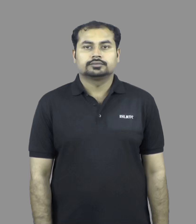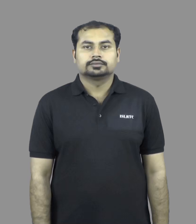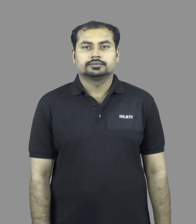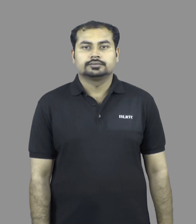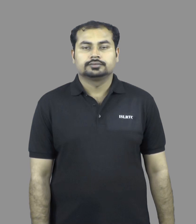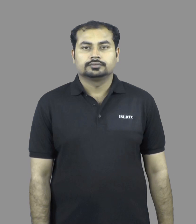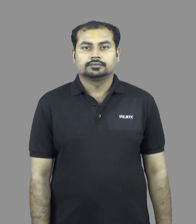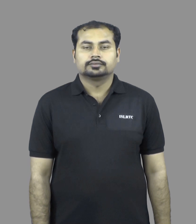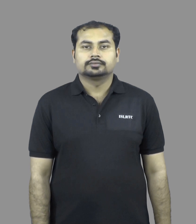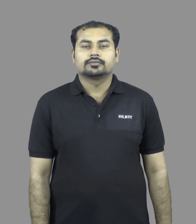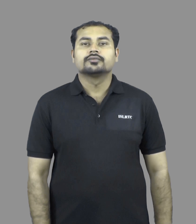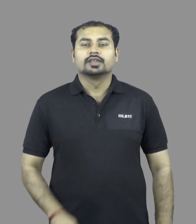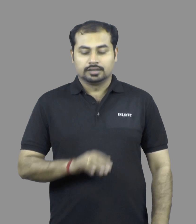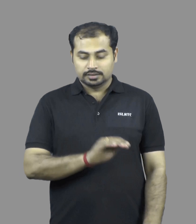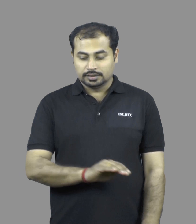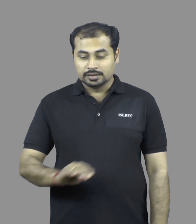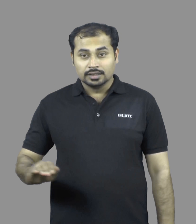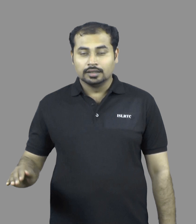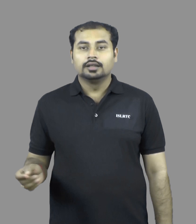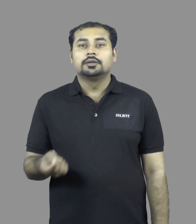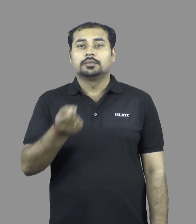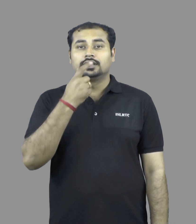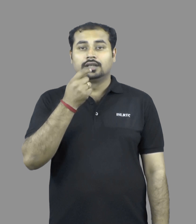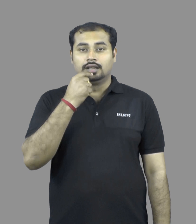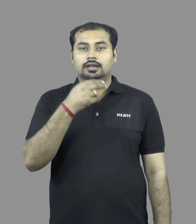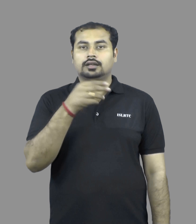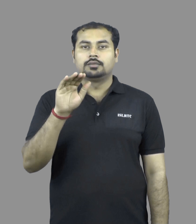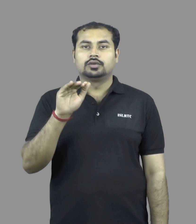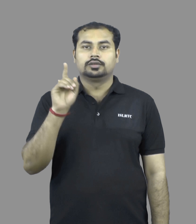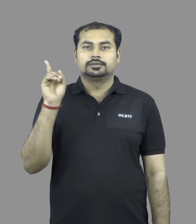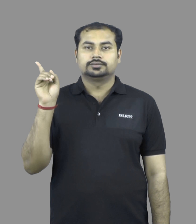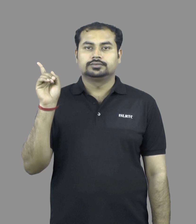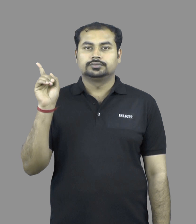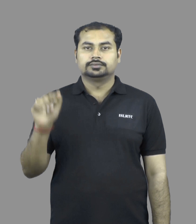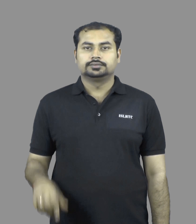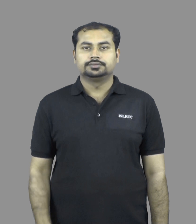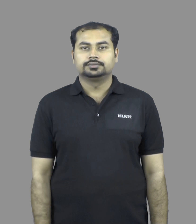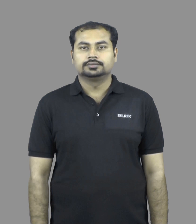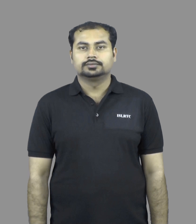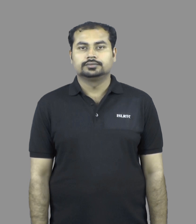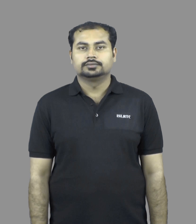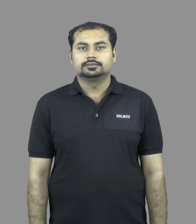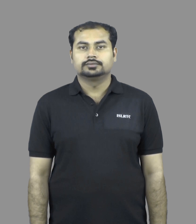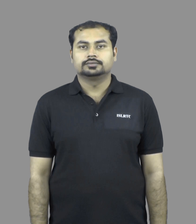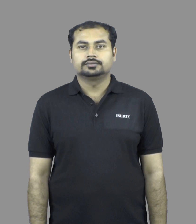Pediatric Medicine